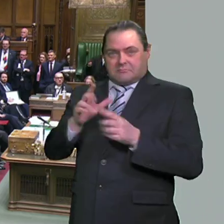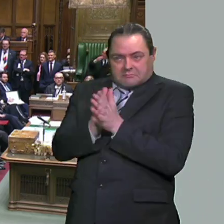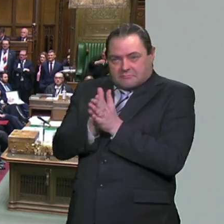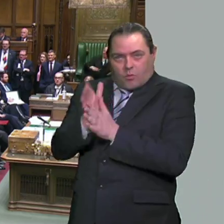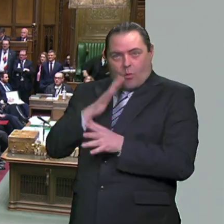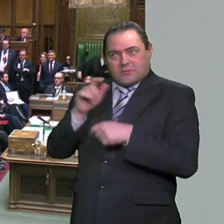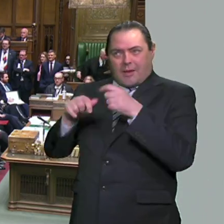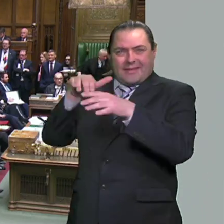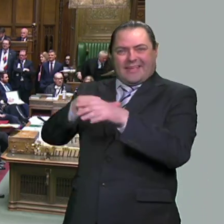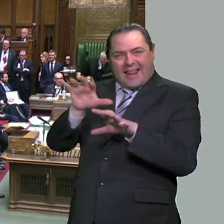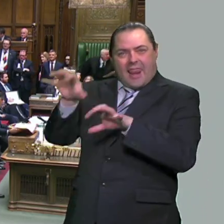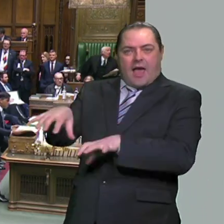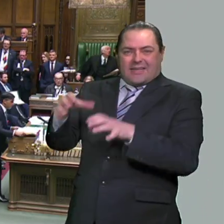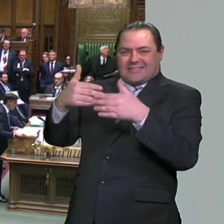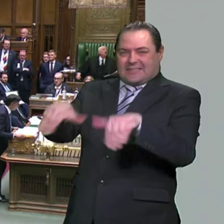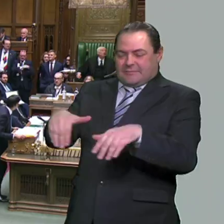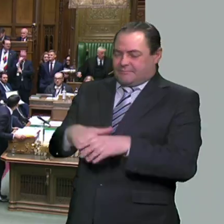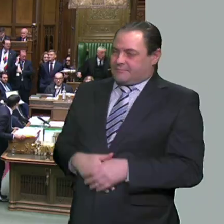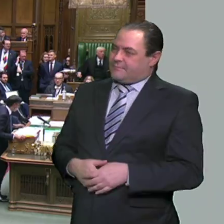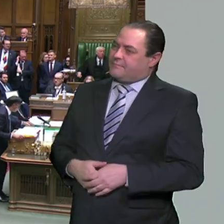My honourable Friend makes an excellent